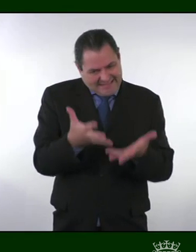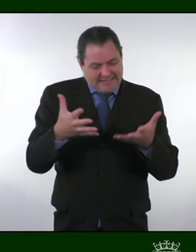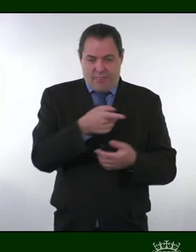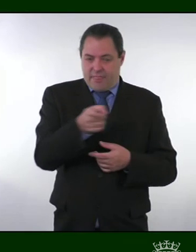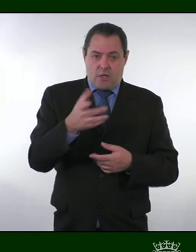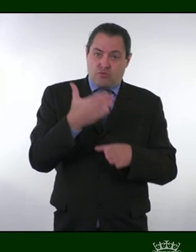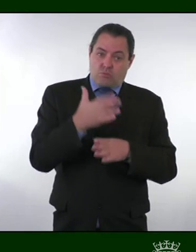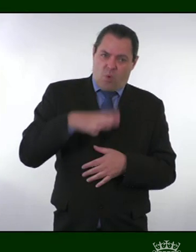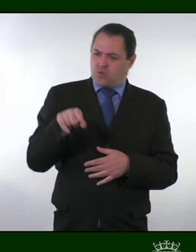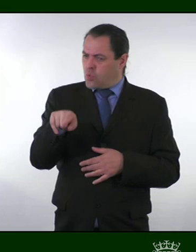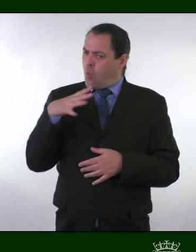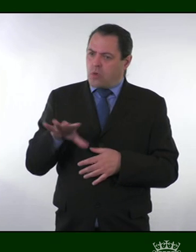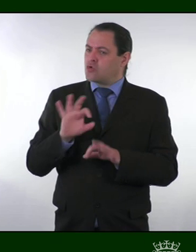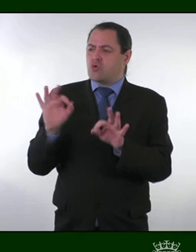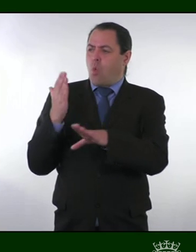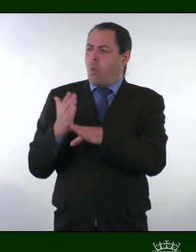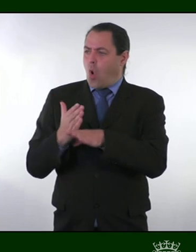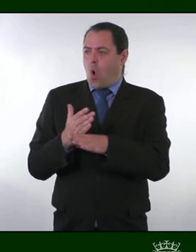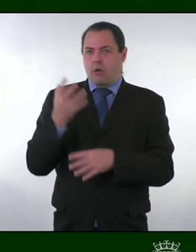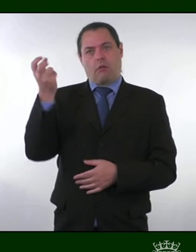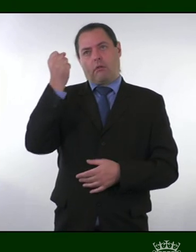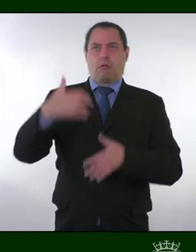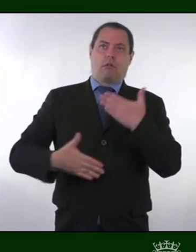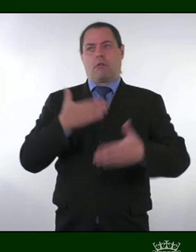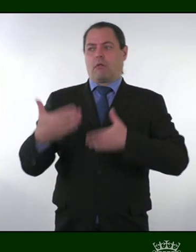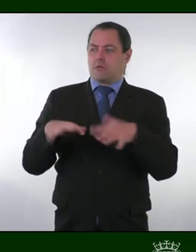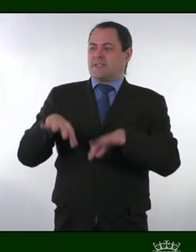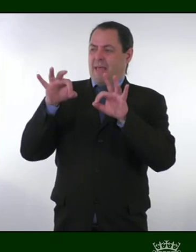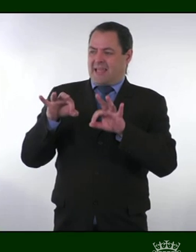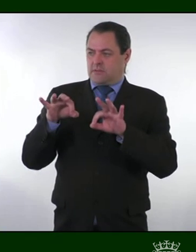He wants to keep people out of work in suspended animation.